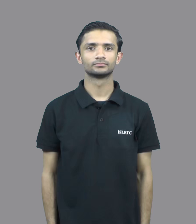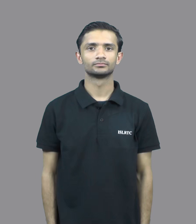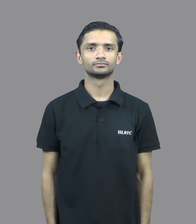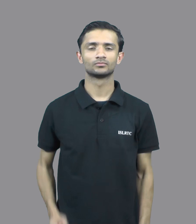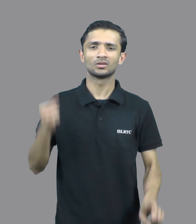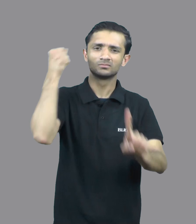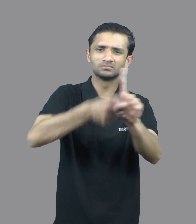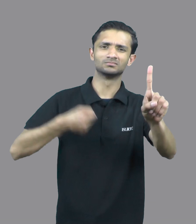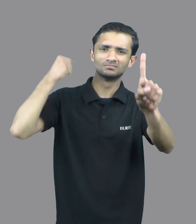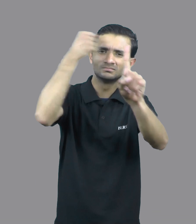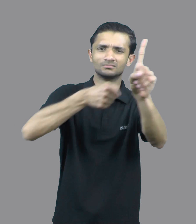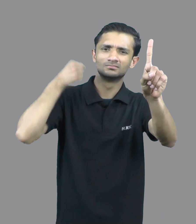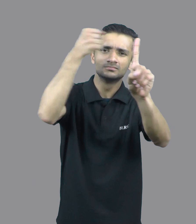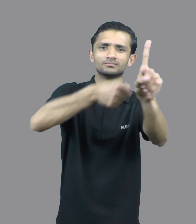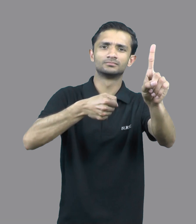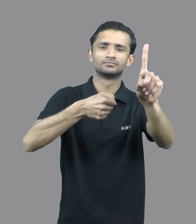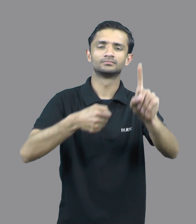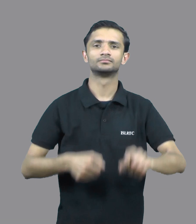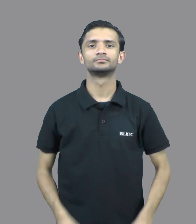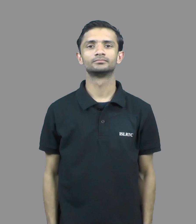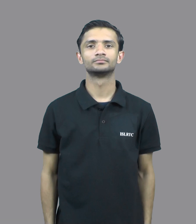Advocate